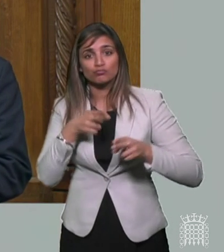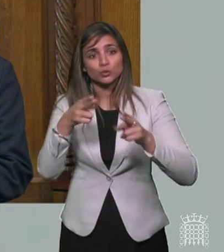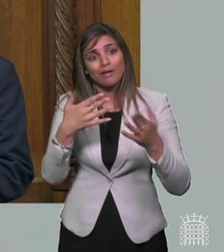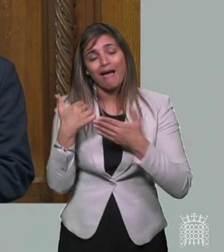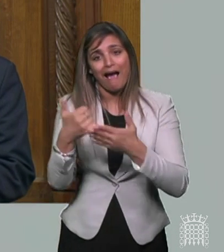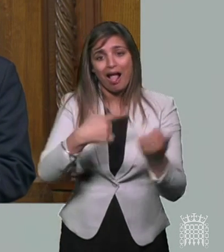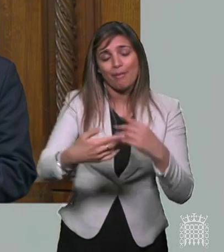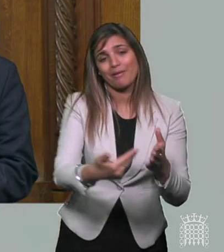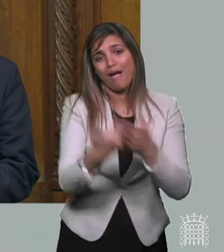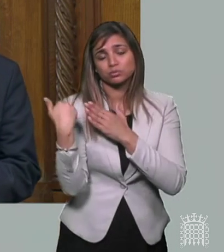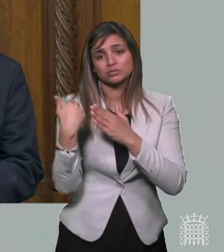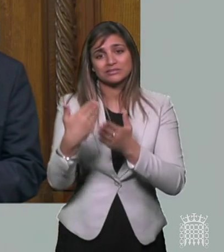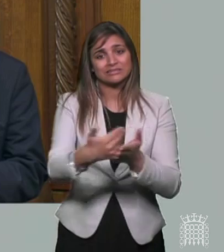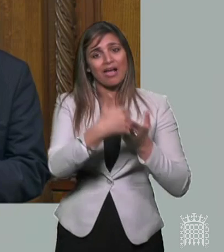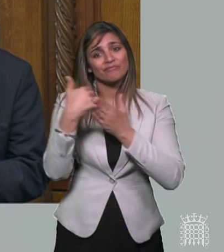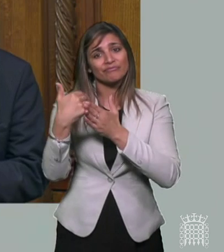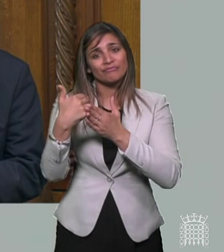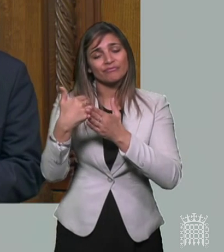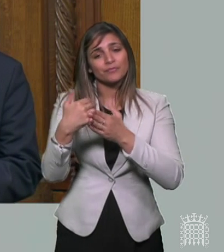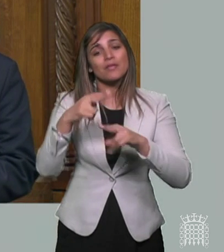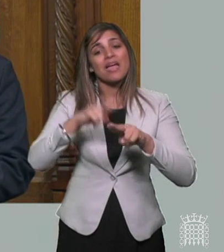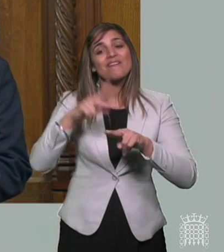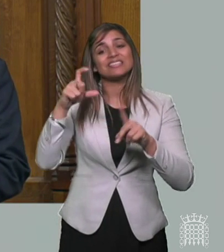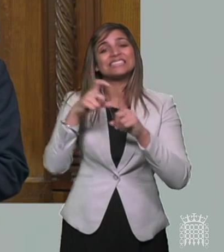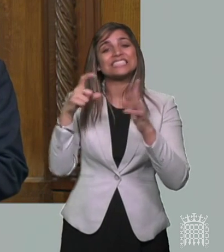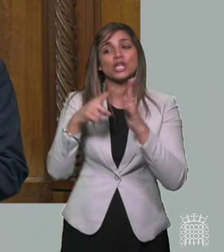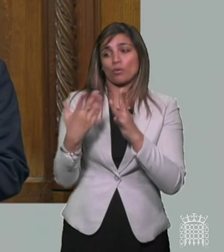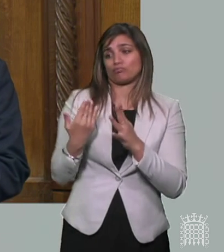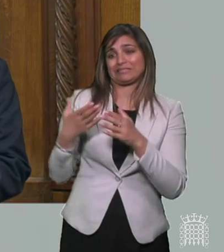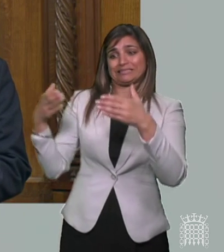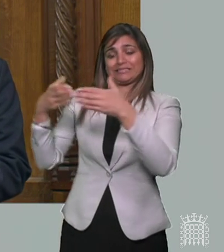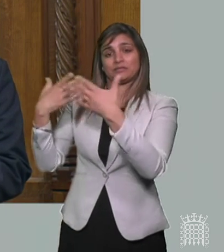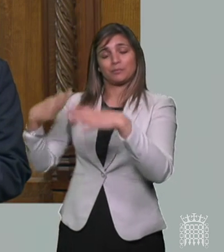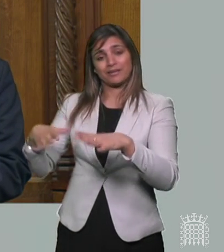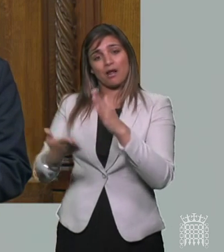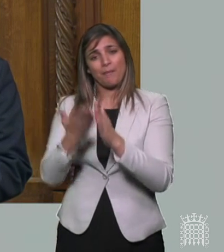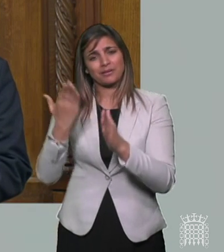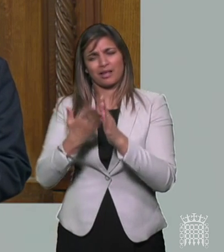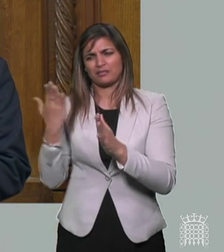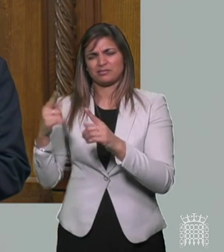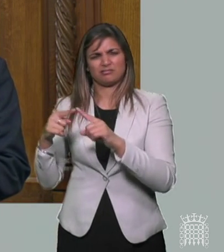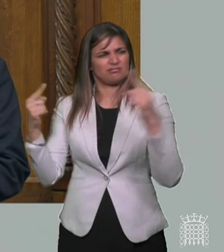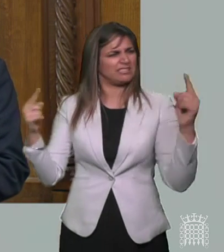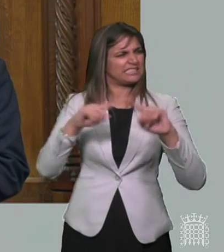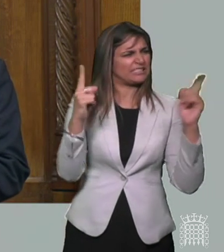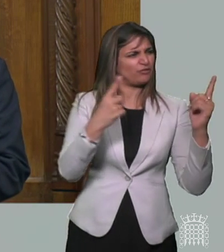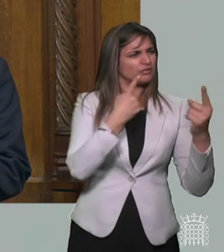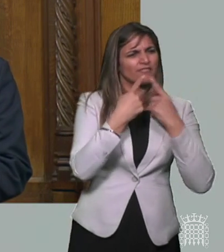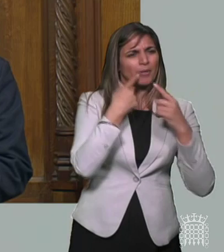The most recent update from the Foreign, Commonwealth and Development Office is directly contradicted by the UN.